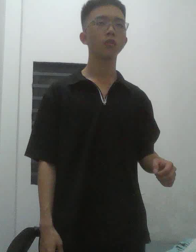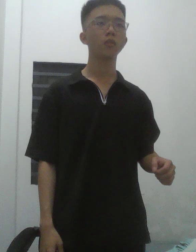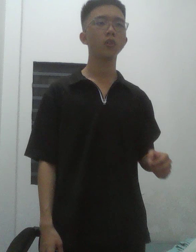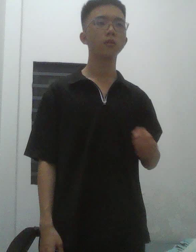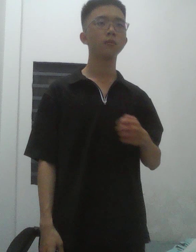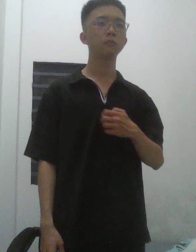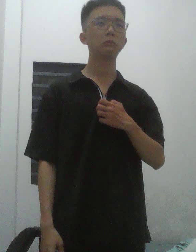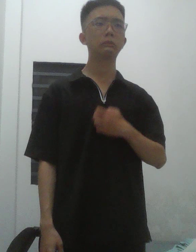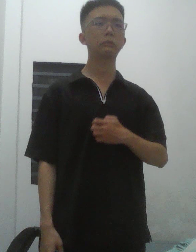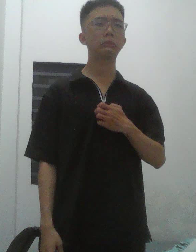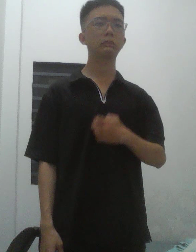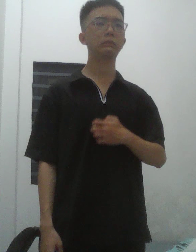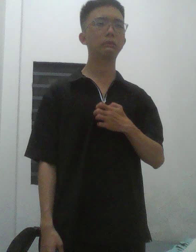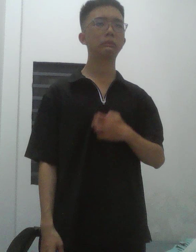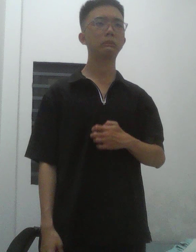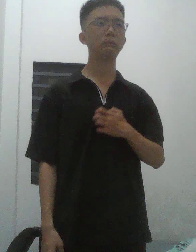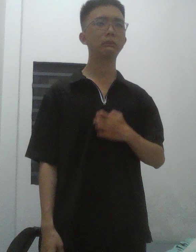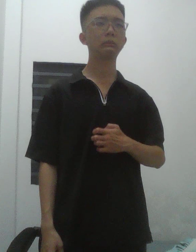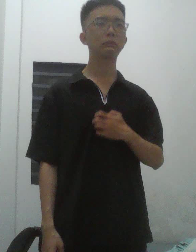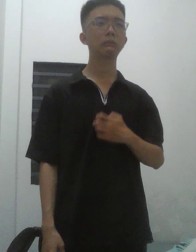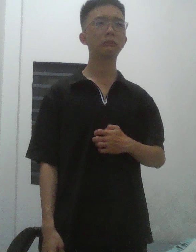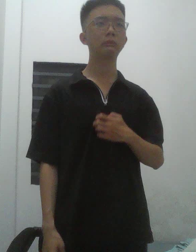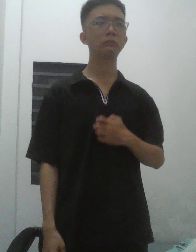ghen